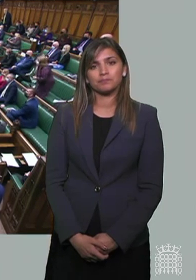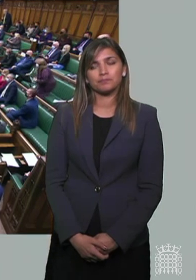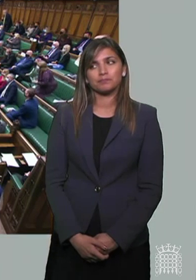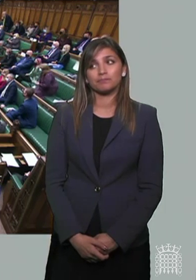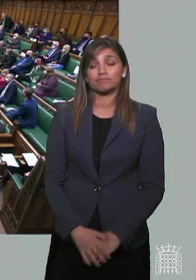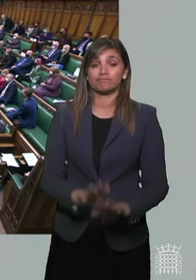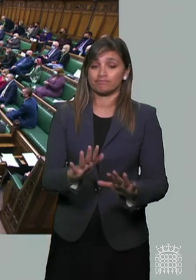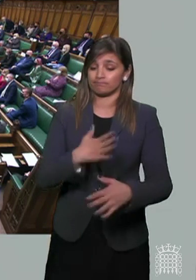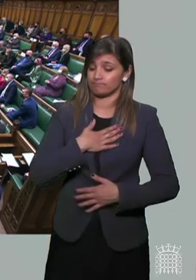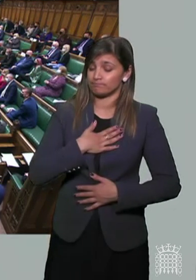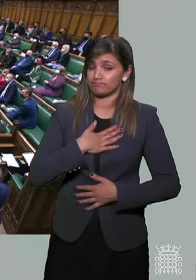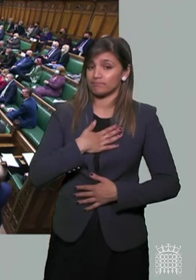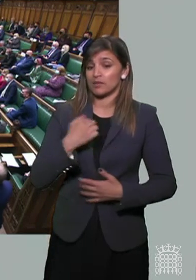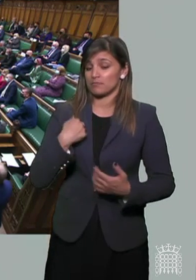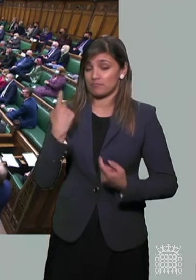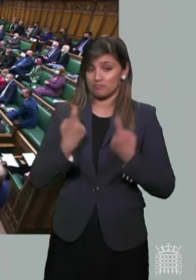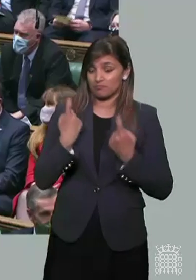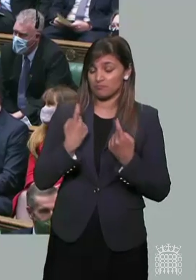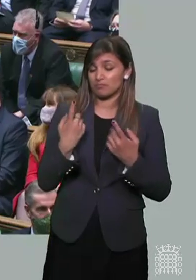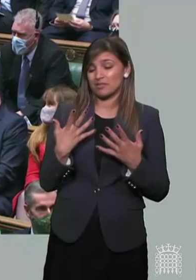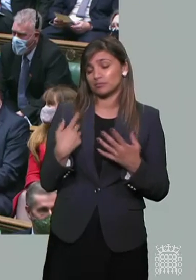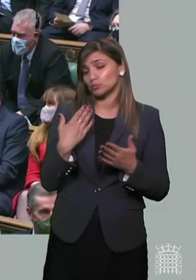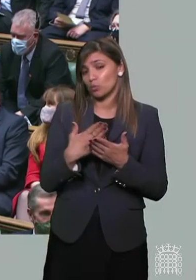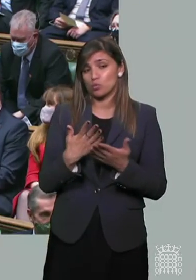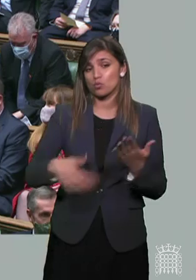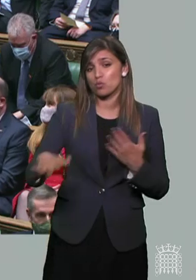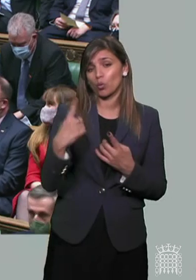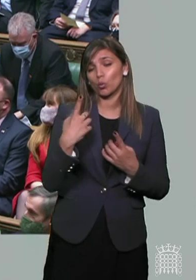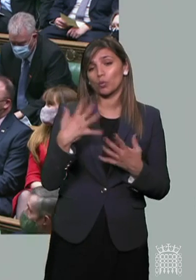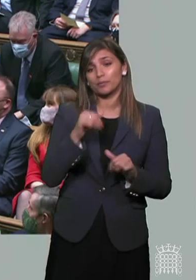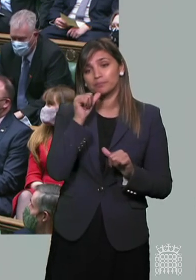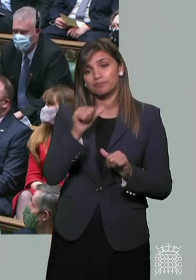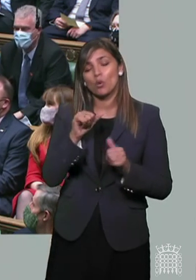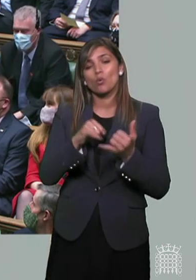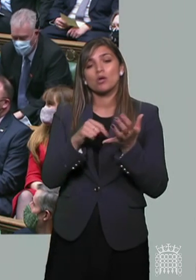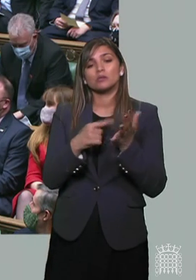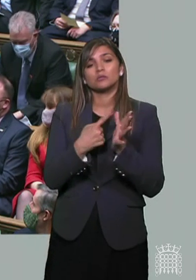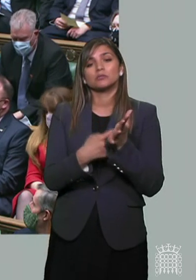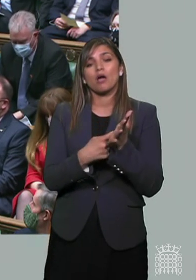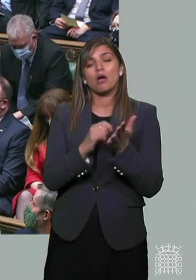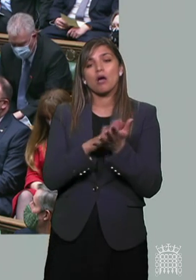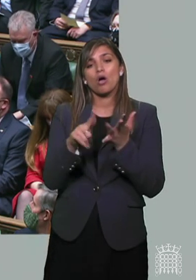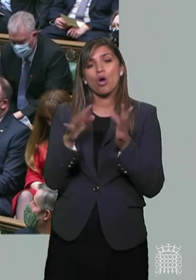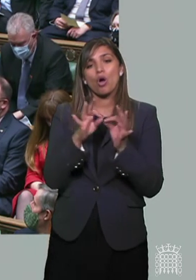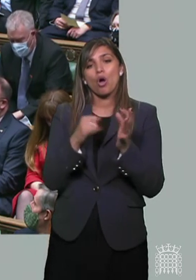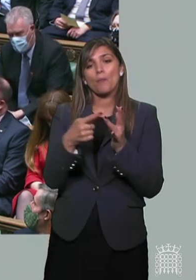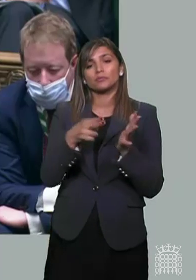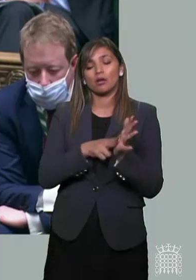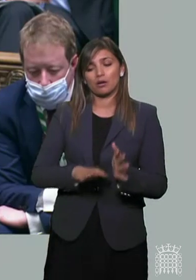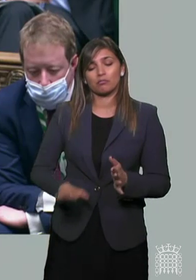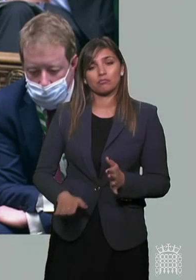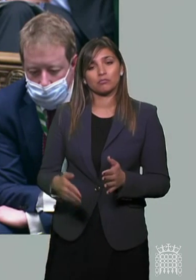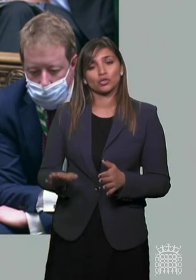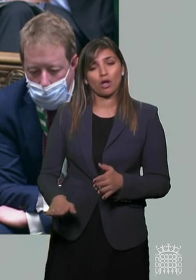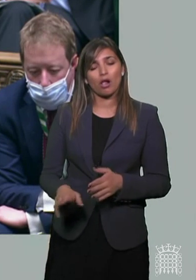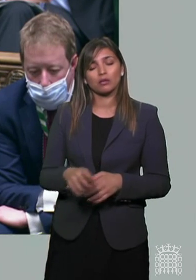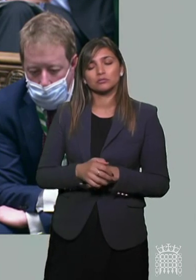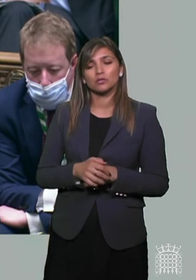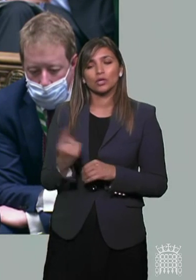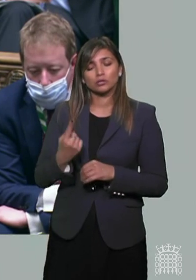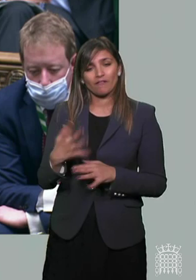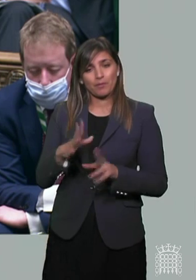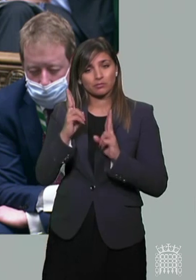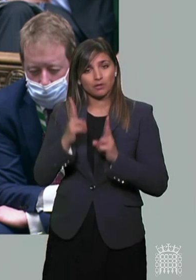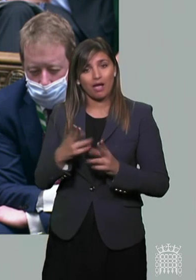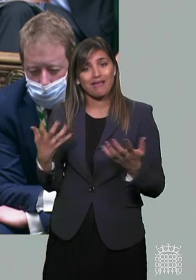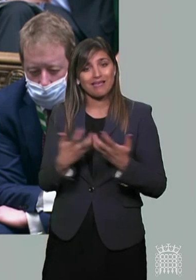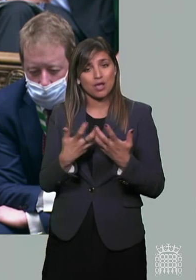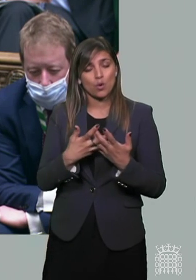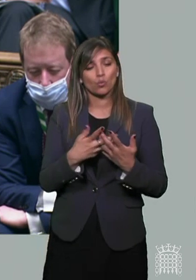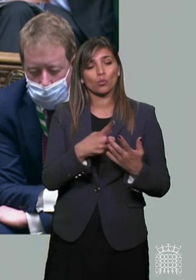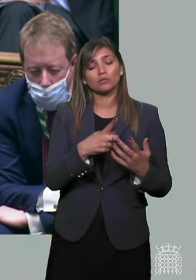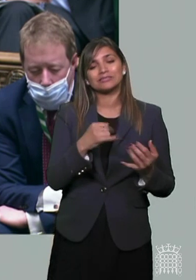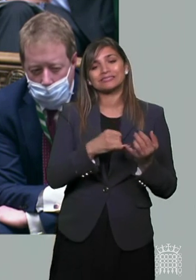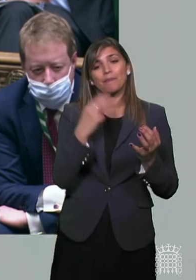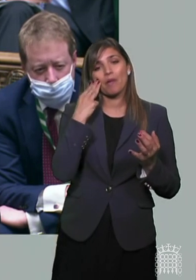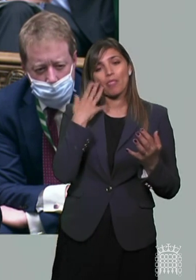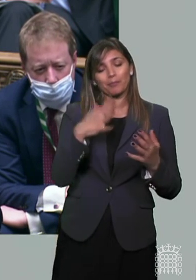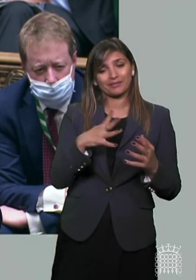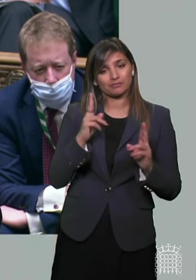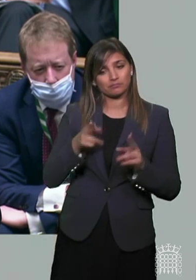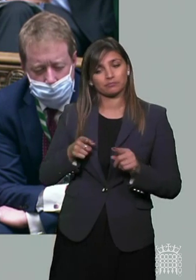My thoughts and I am sure the thoughts of the whole House are with those who loved Star Hobson, who was brutally murdered in Keighley by a monster while Star’s evil mother allowed it to happen.